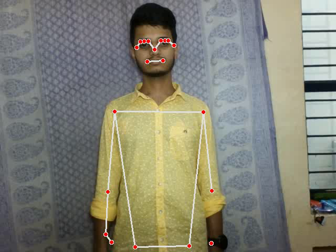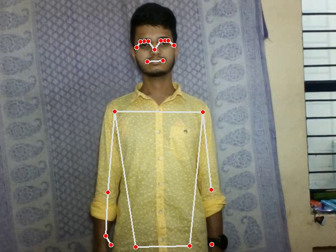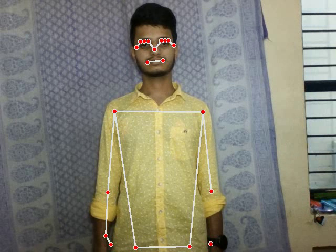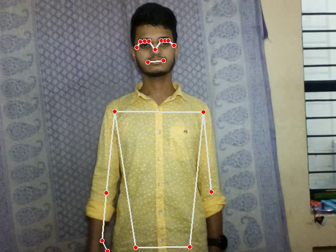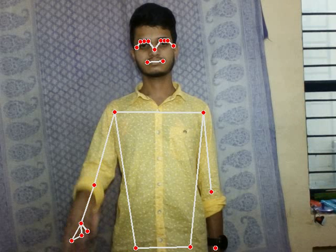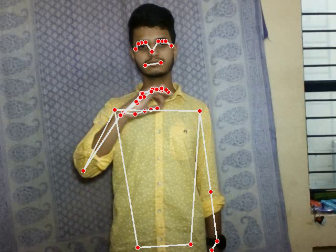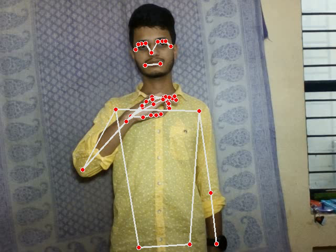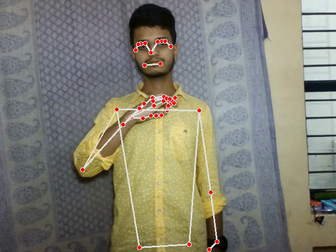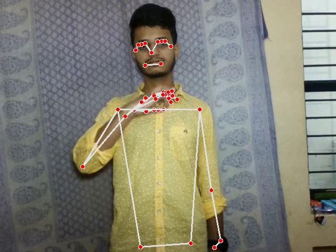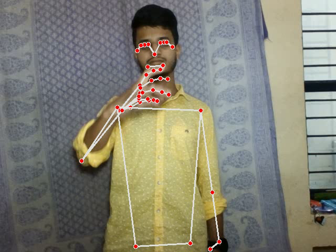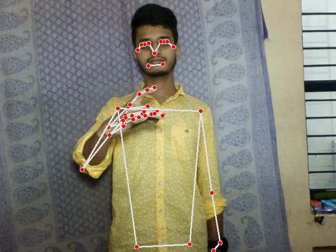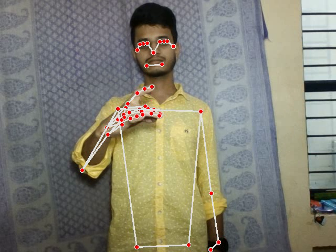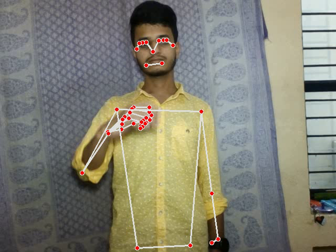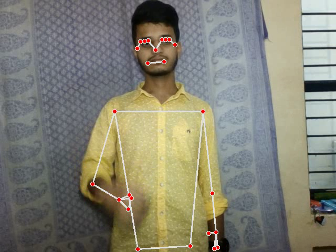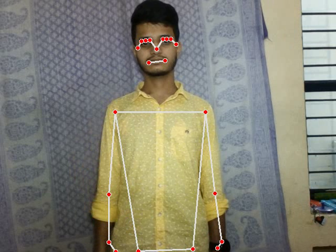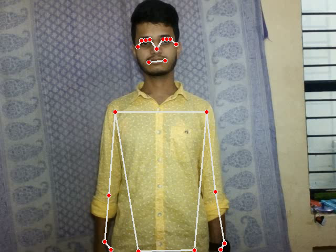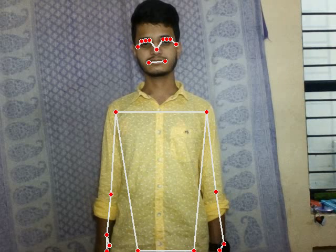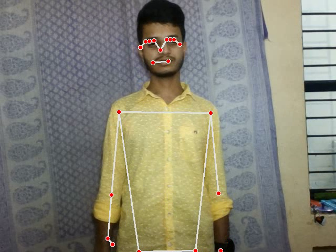like